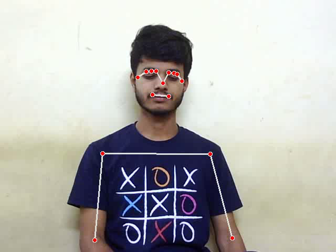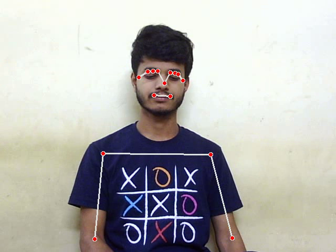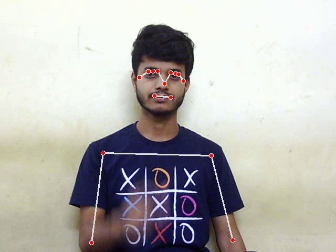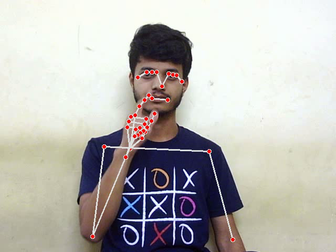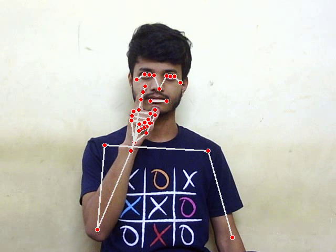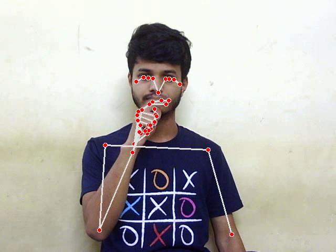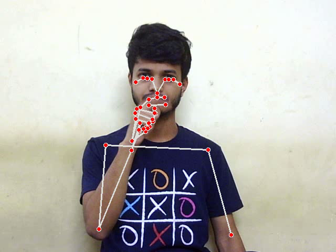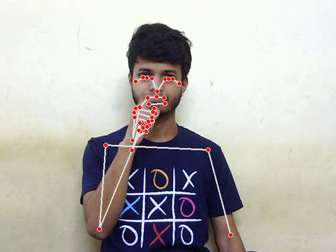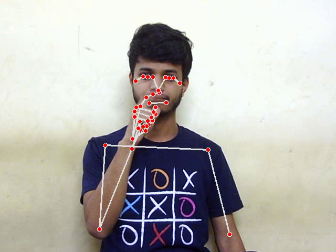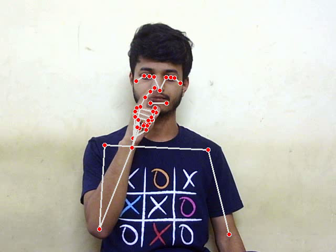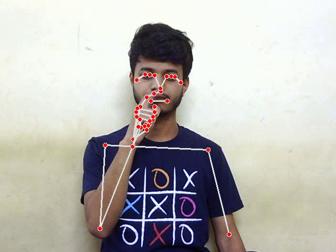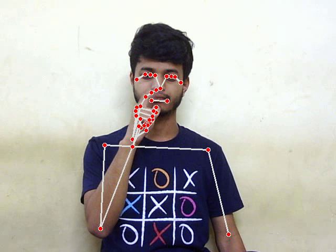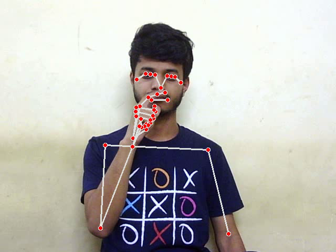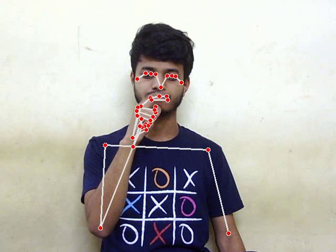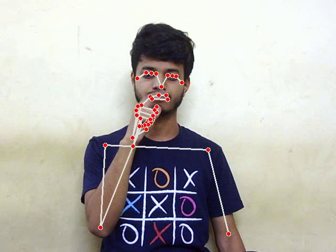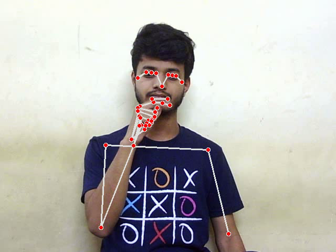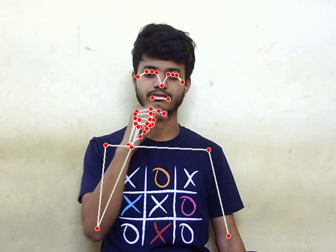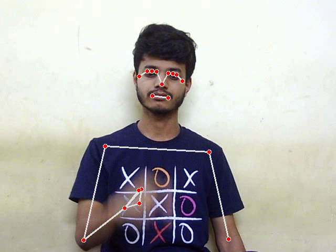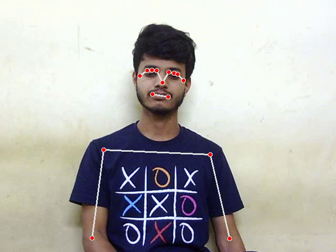who